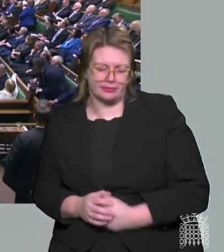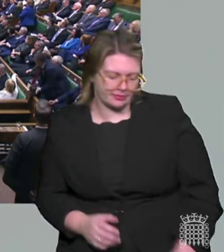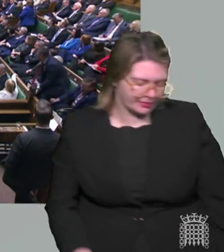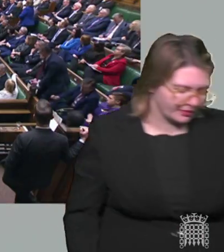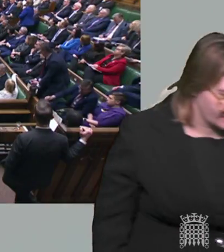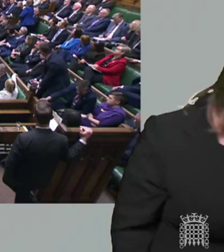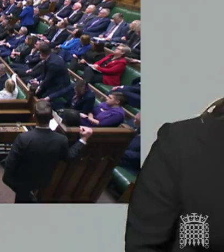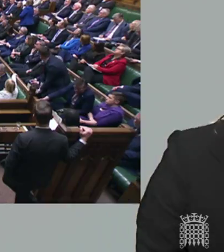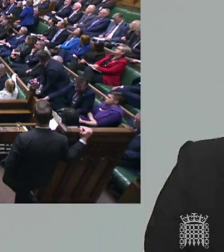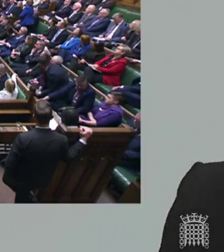Thank you very much, Mr Deputy